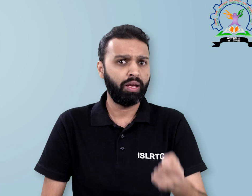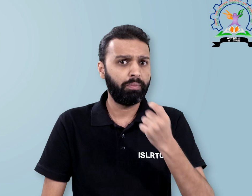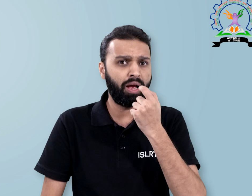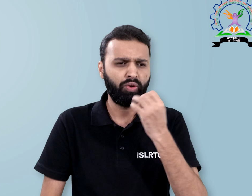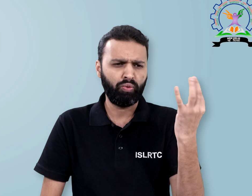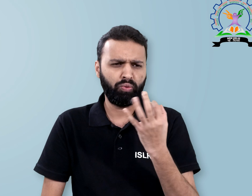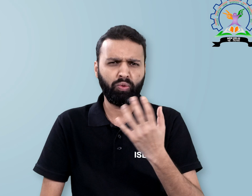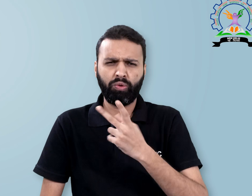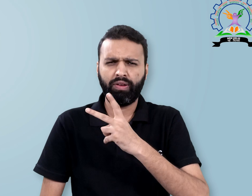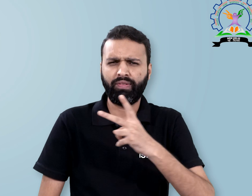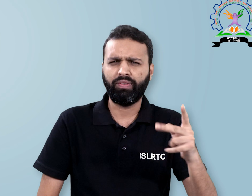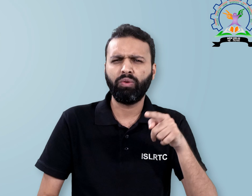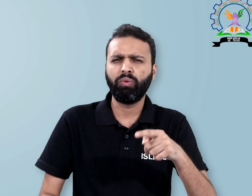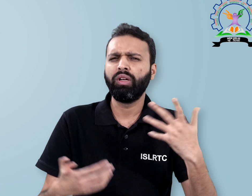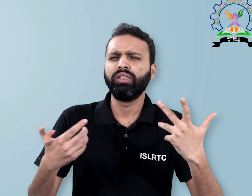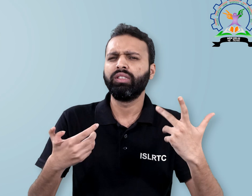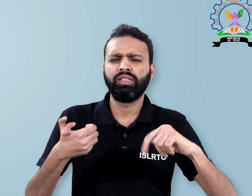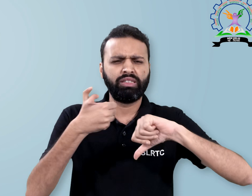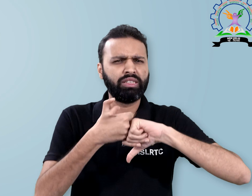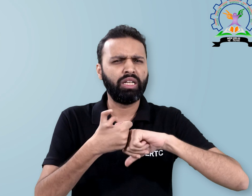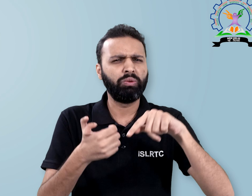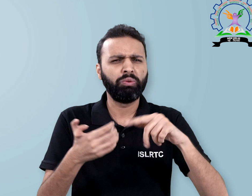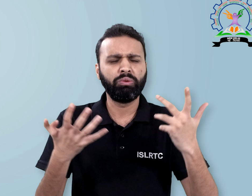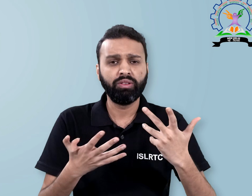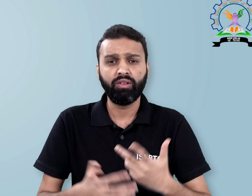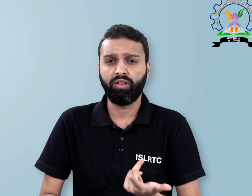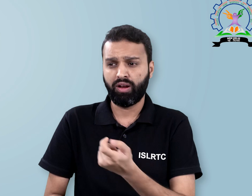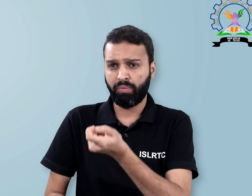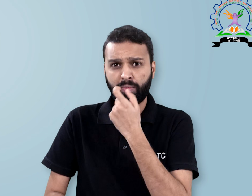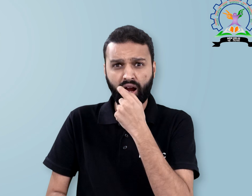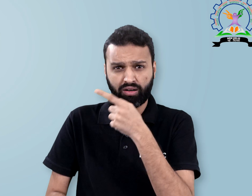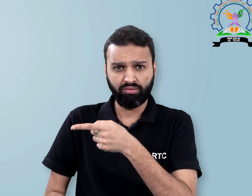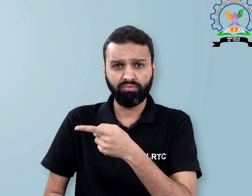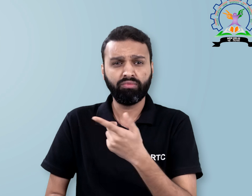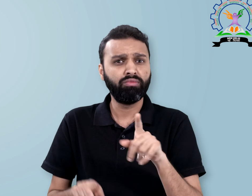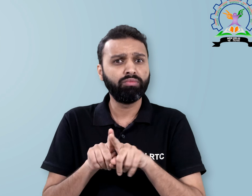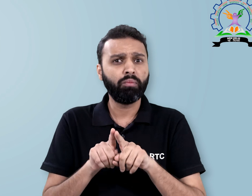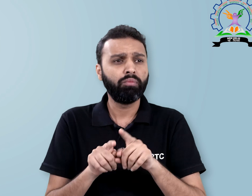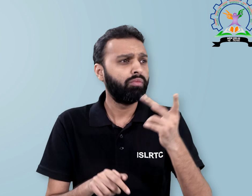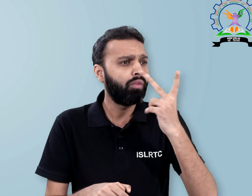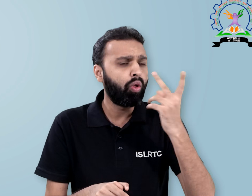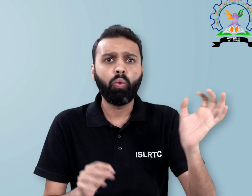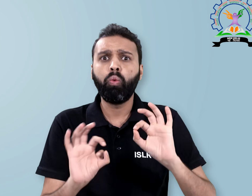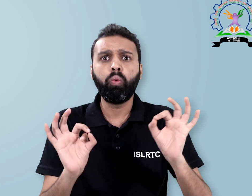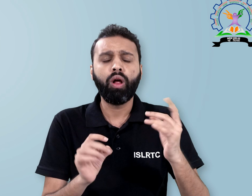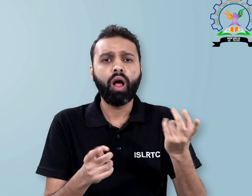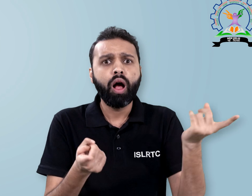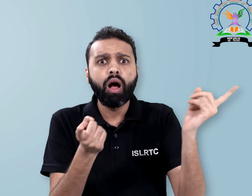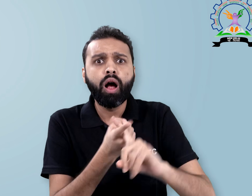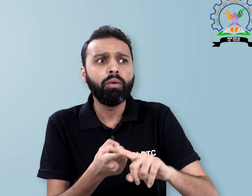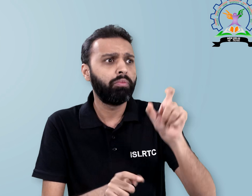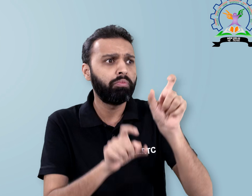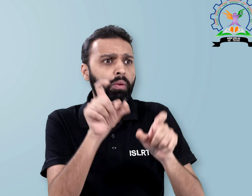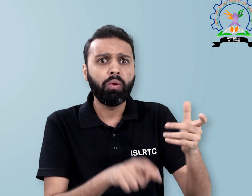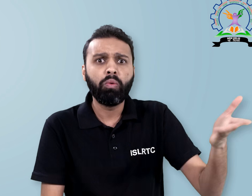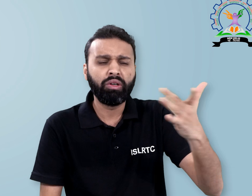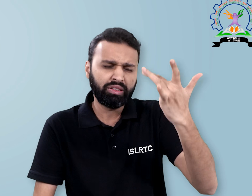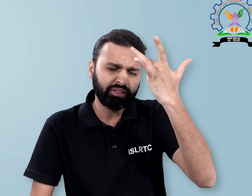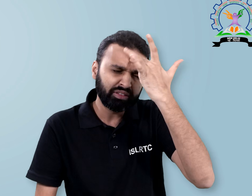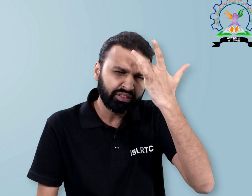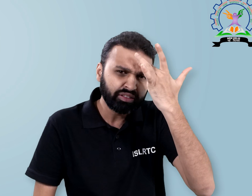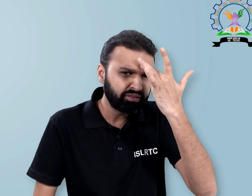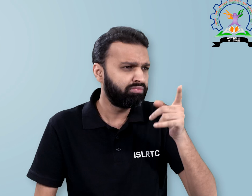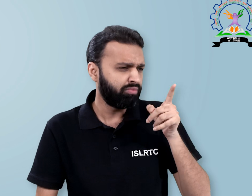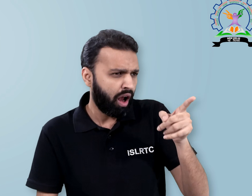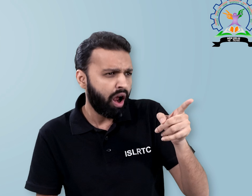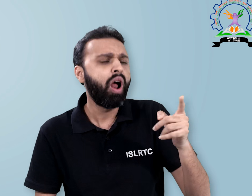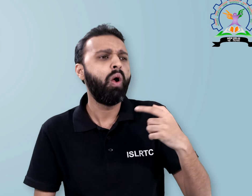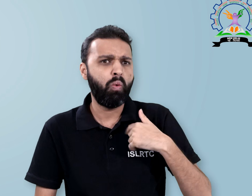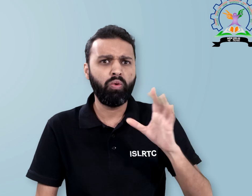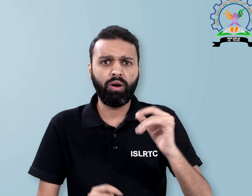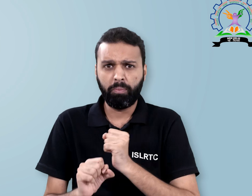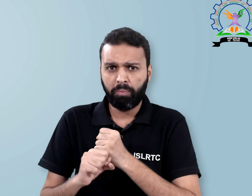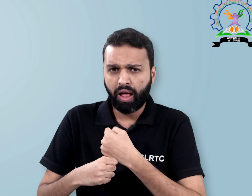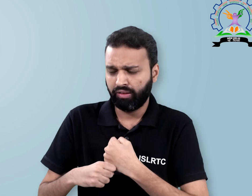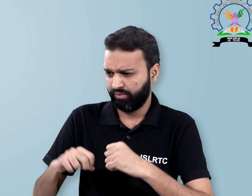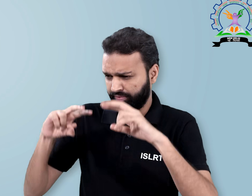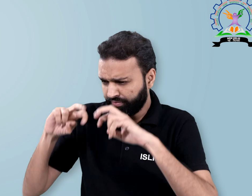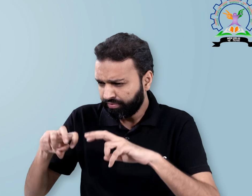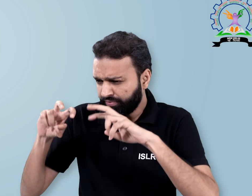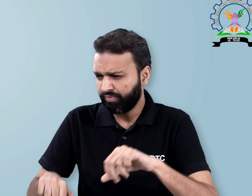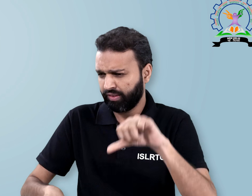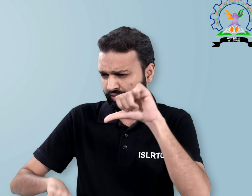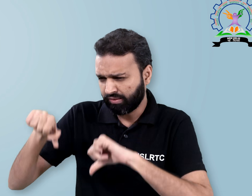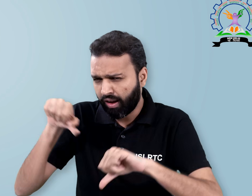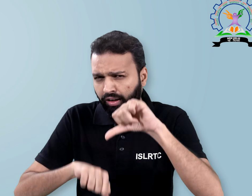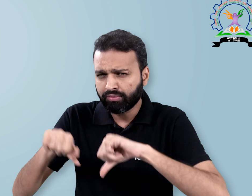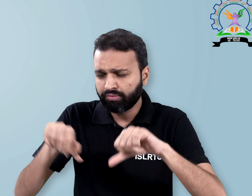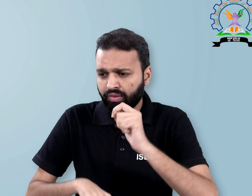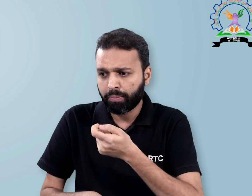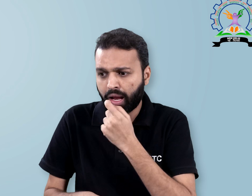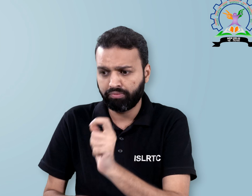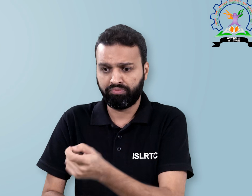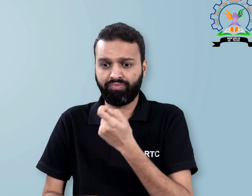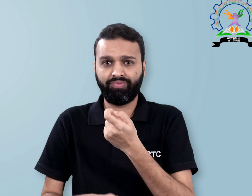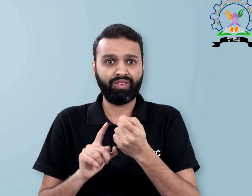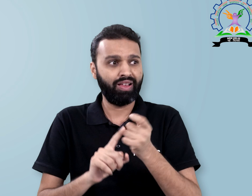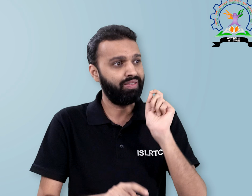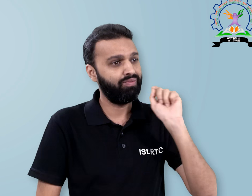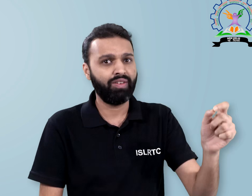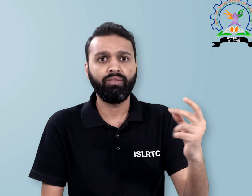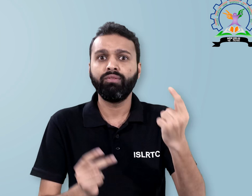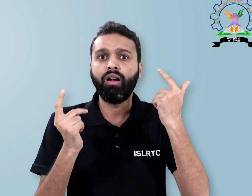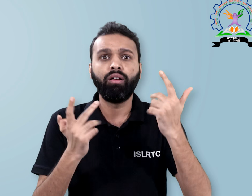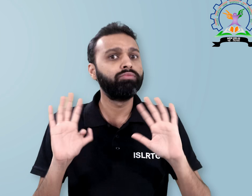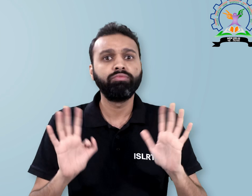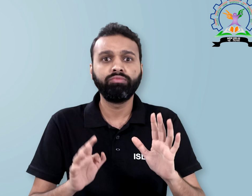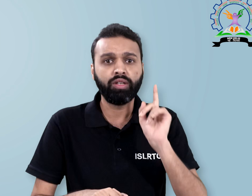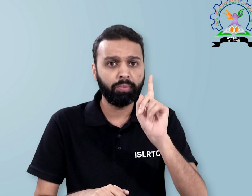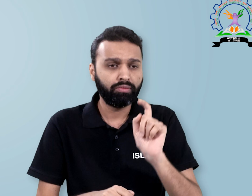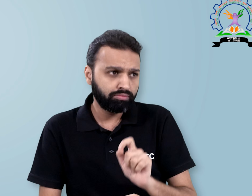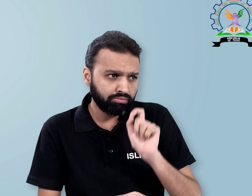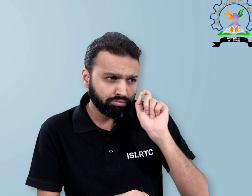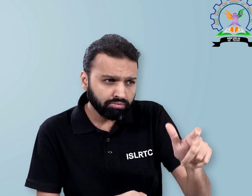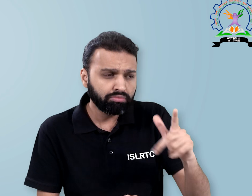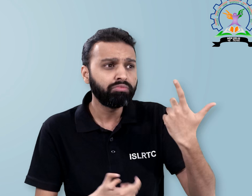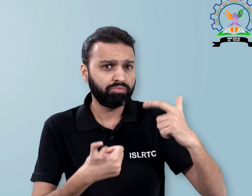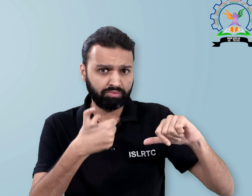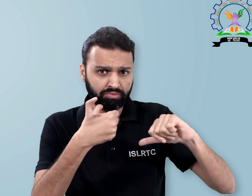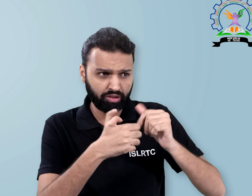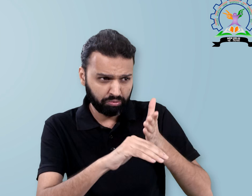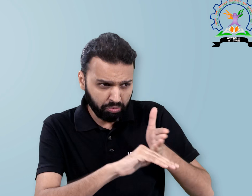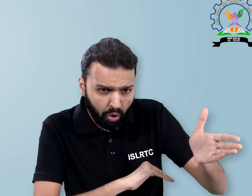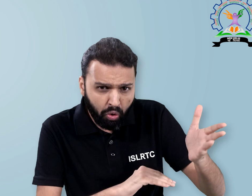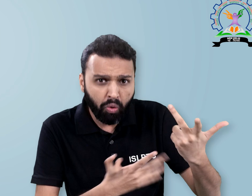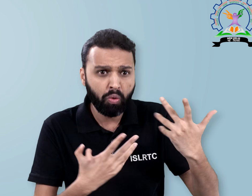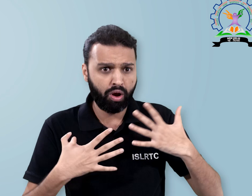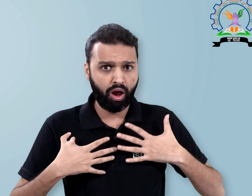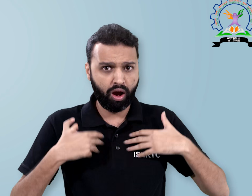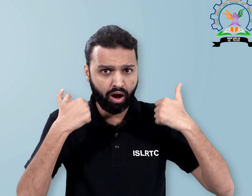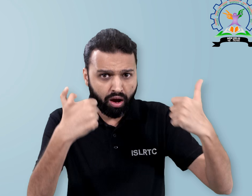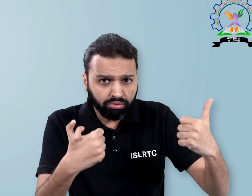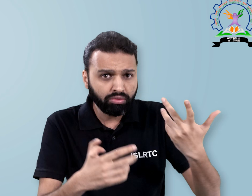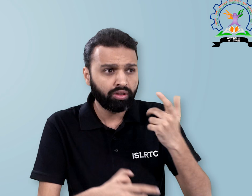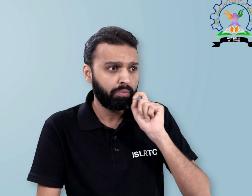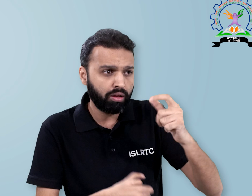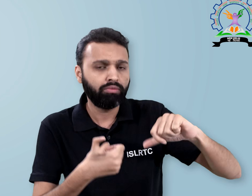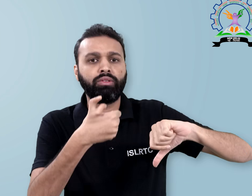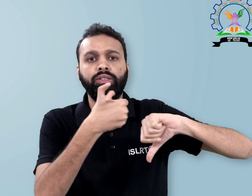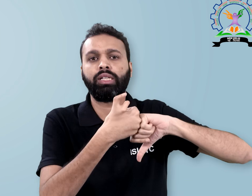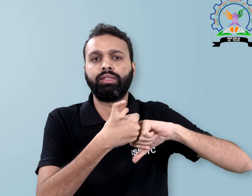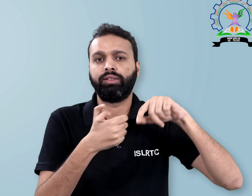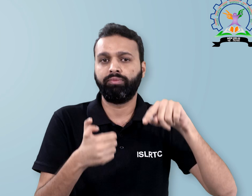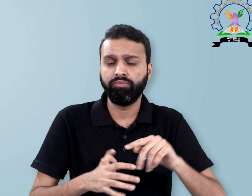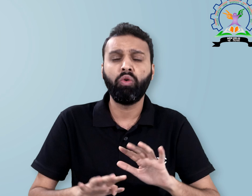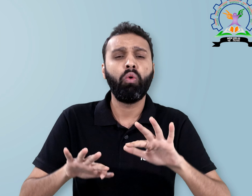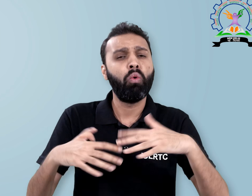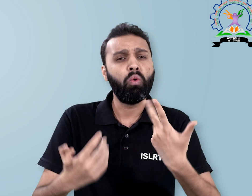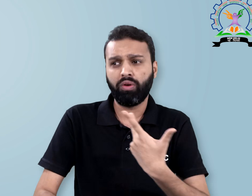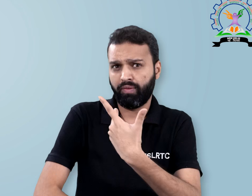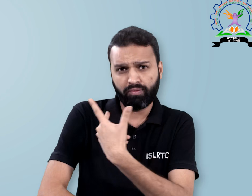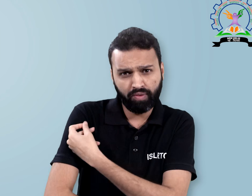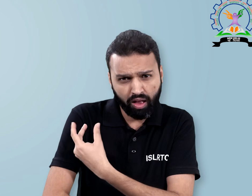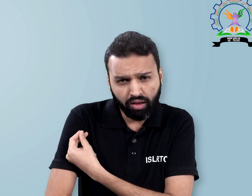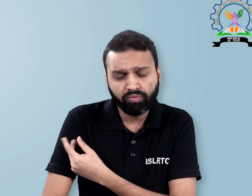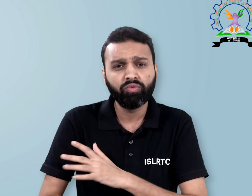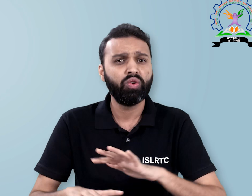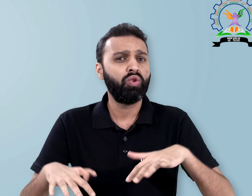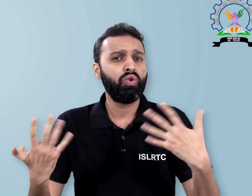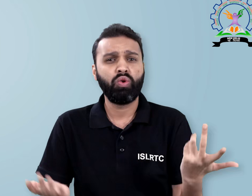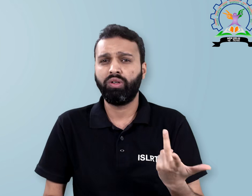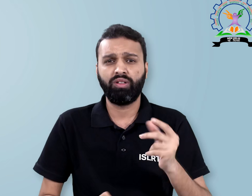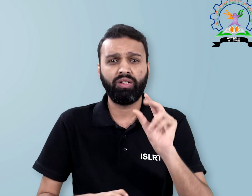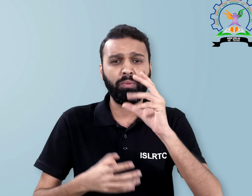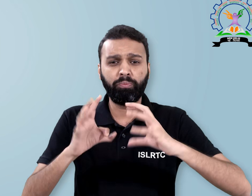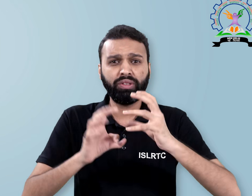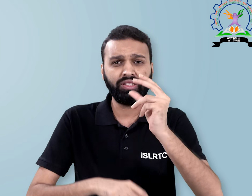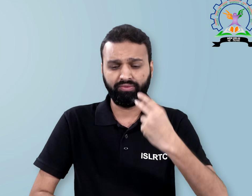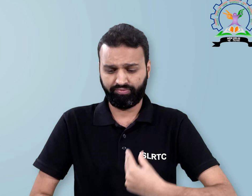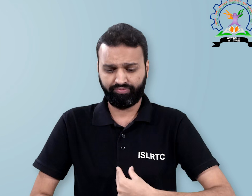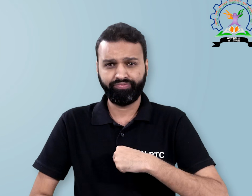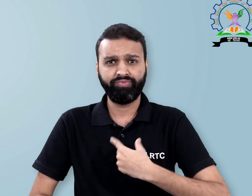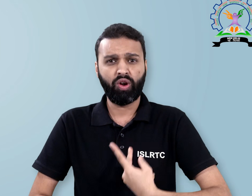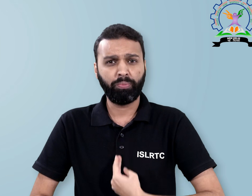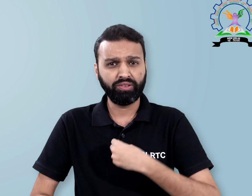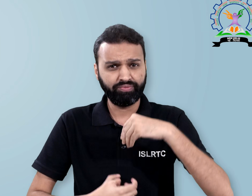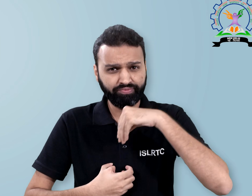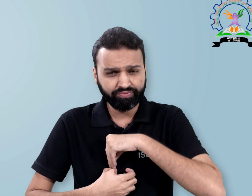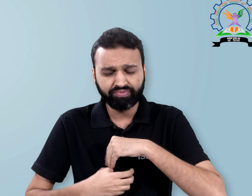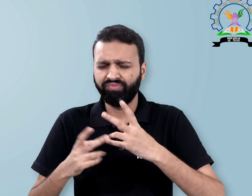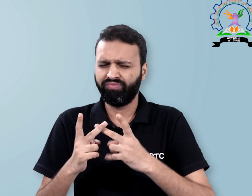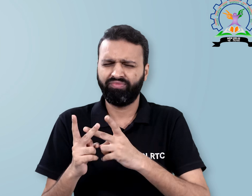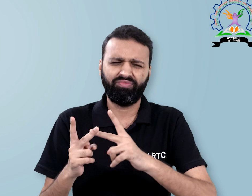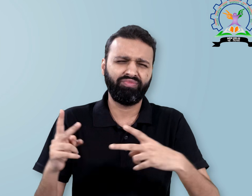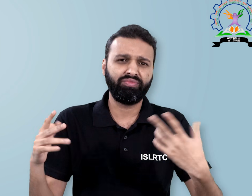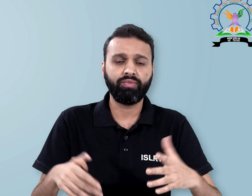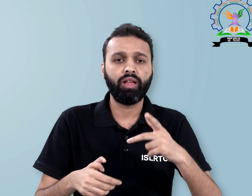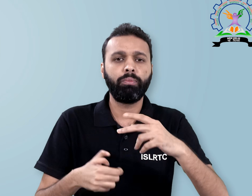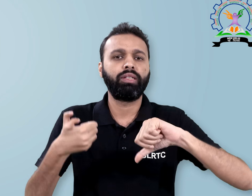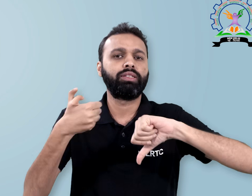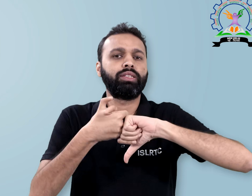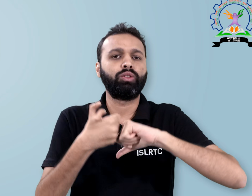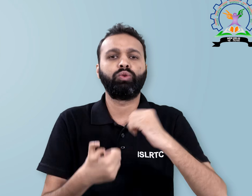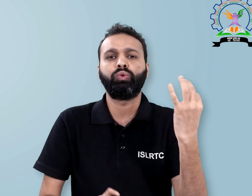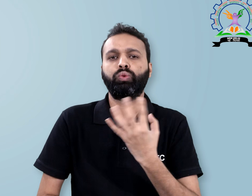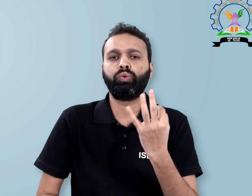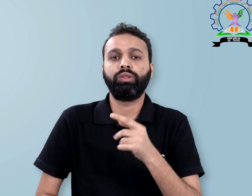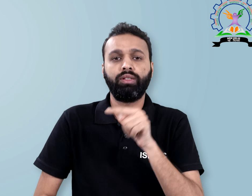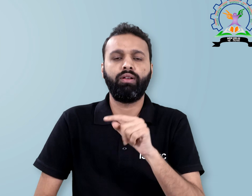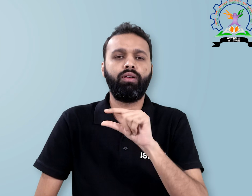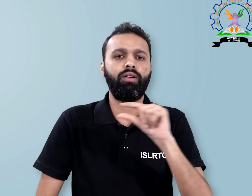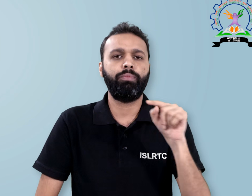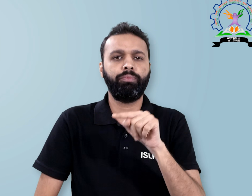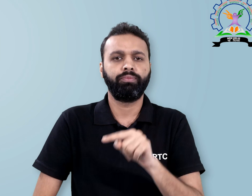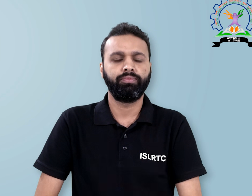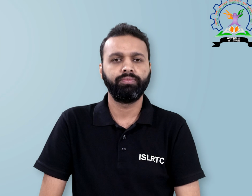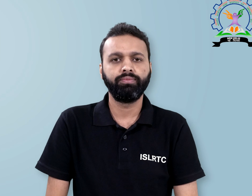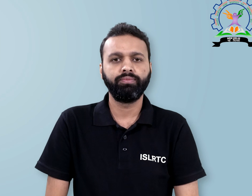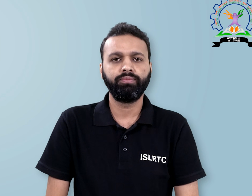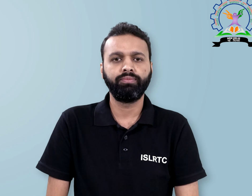A clinical trial is a research study that evaluates new medical treatments, procedures, or devices on people to determine their safety and effectiveness.